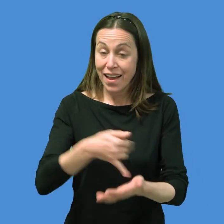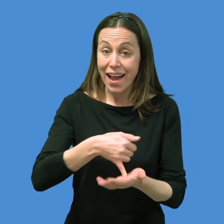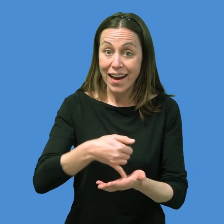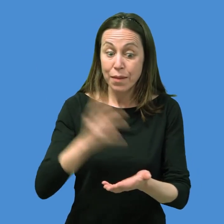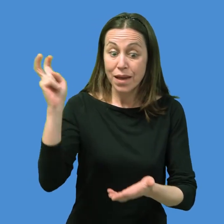debil